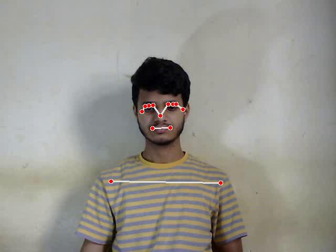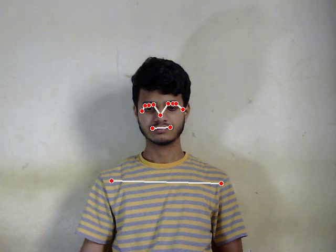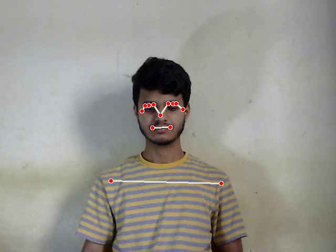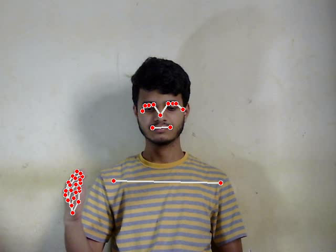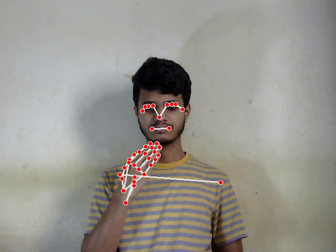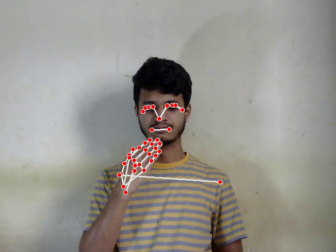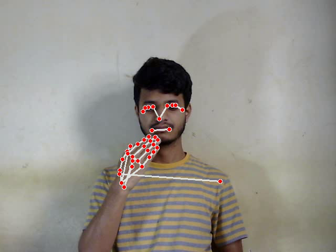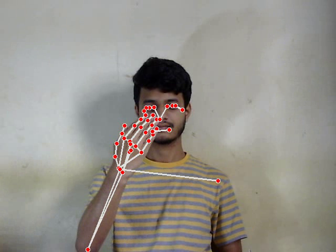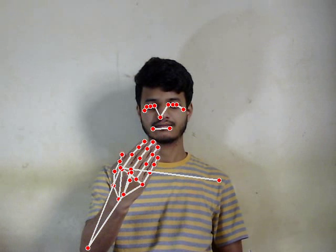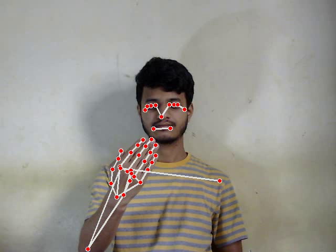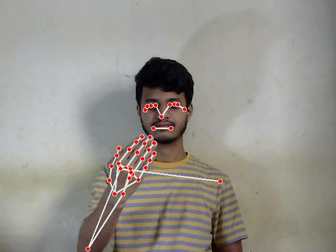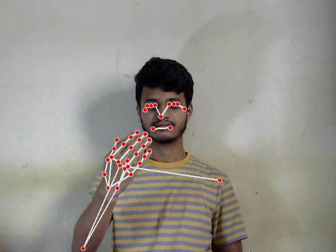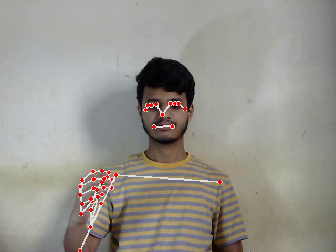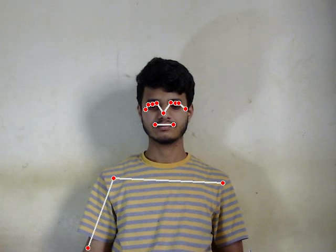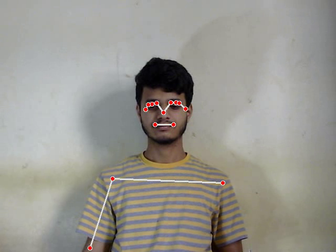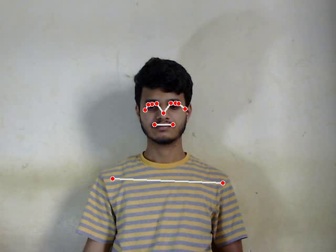thank you